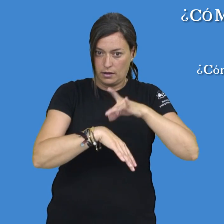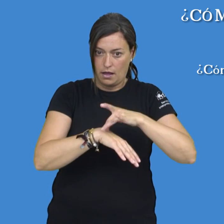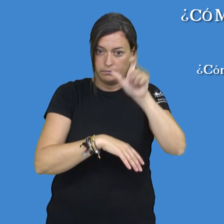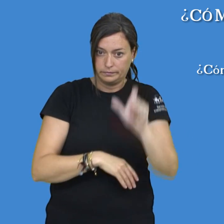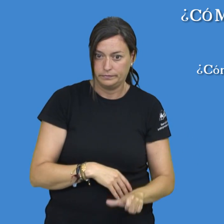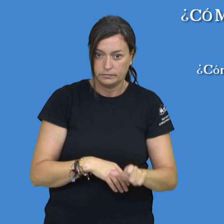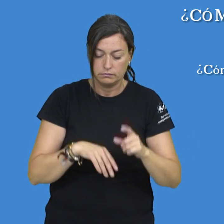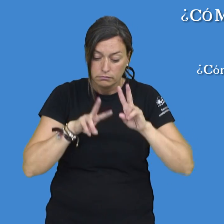persona